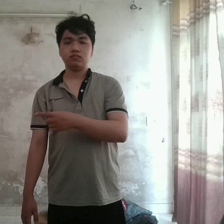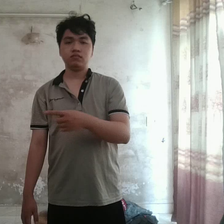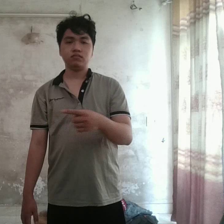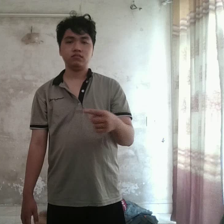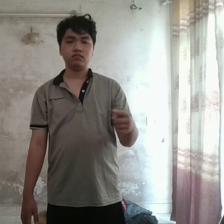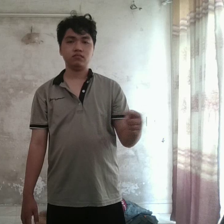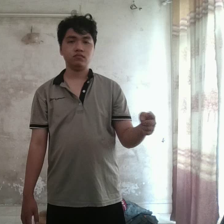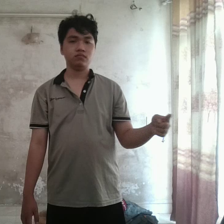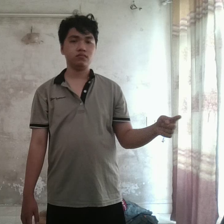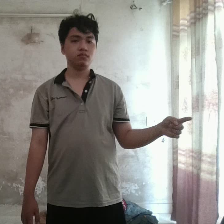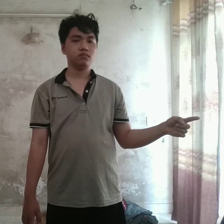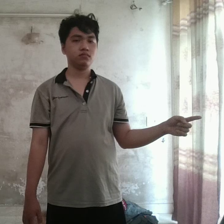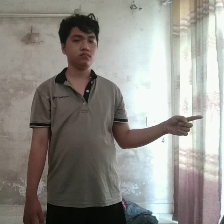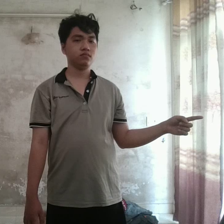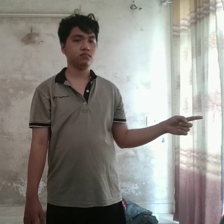cac ban